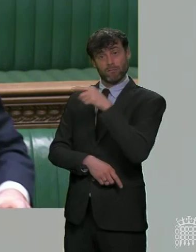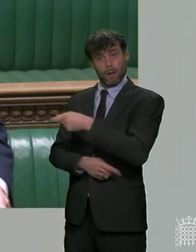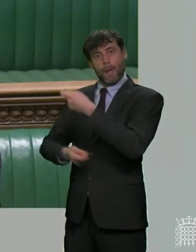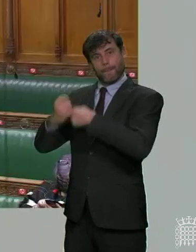health ambassador.